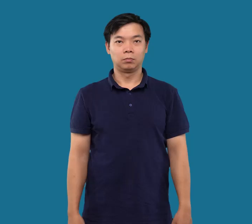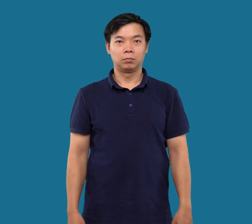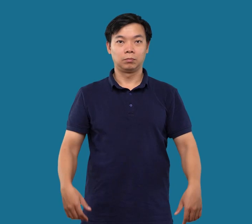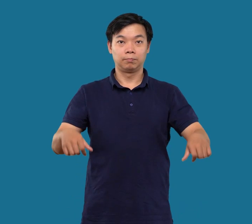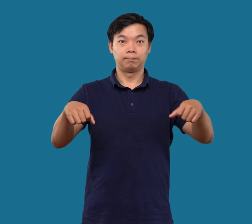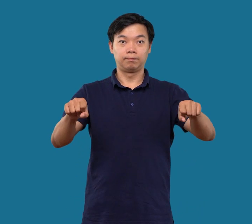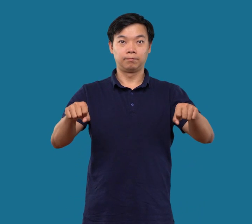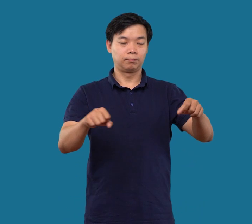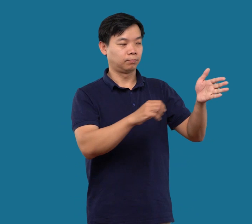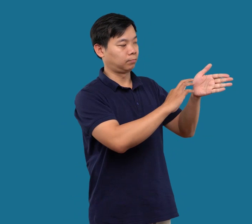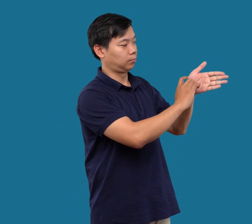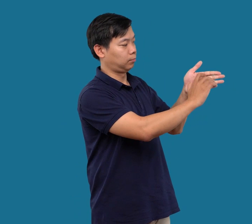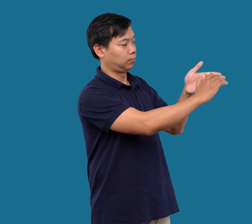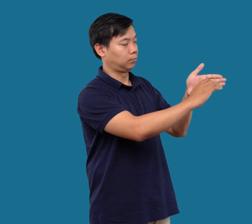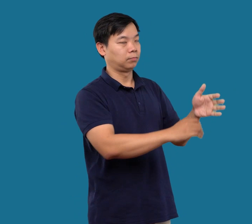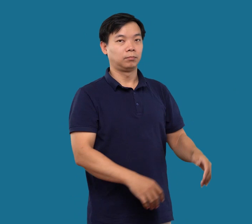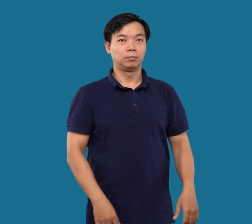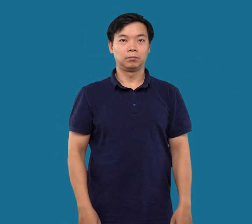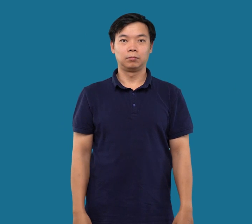hãng xe máy